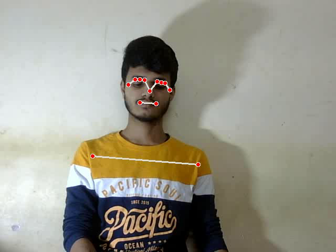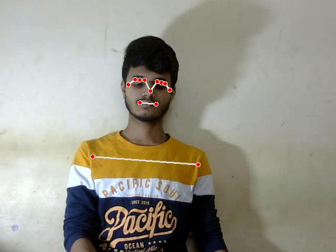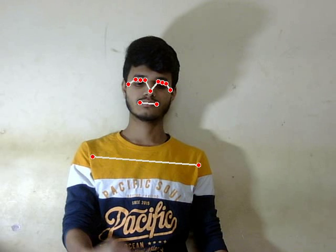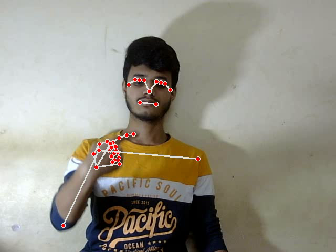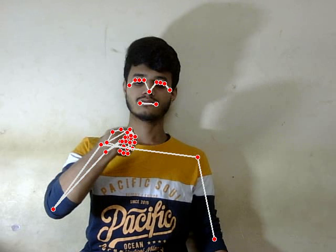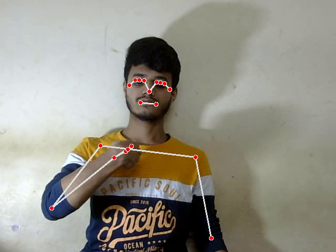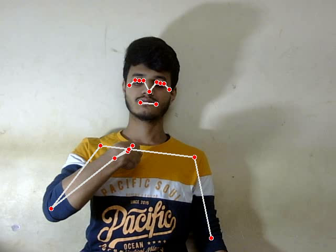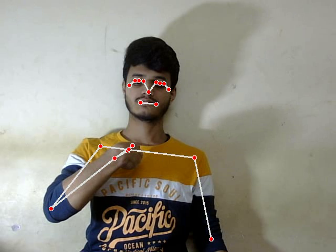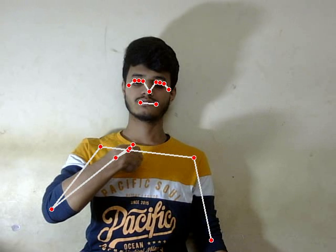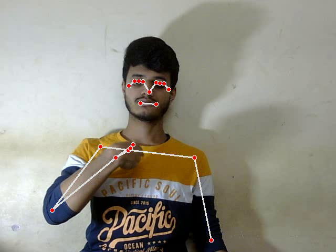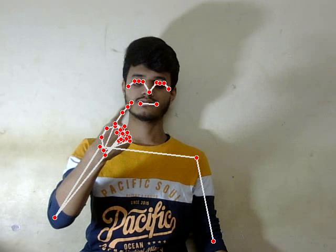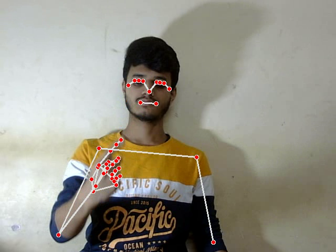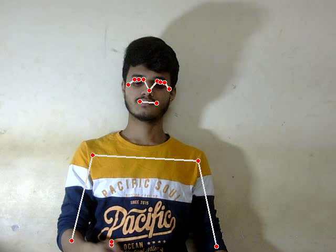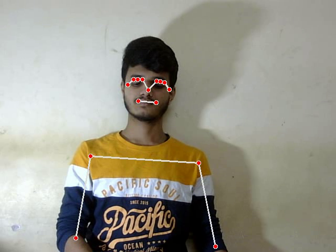I